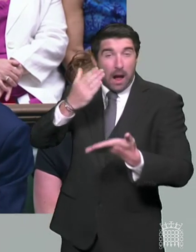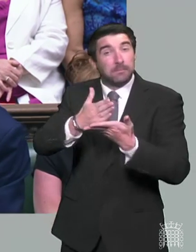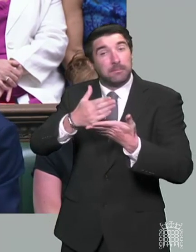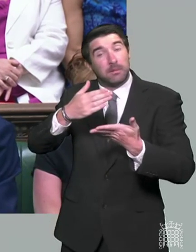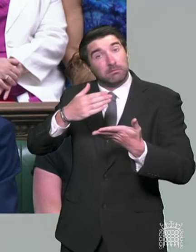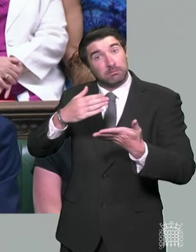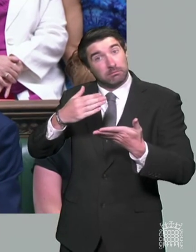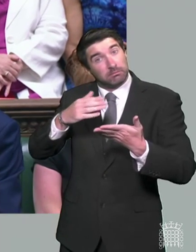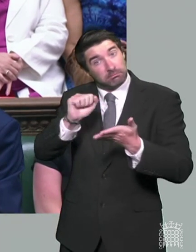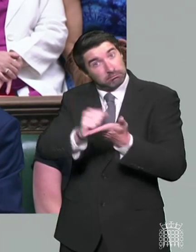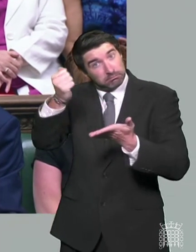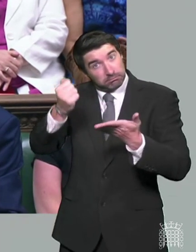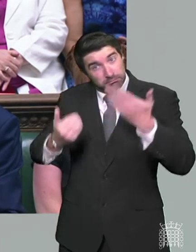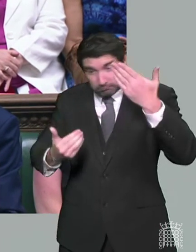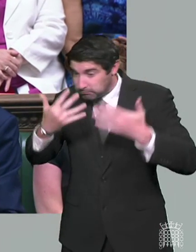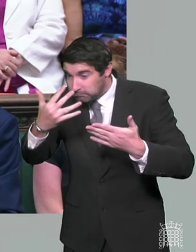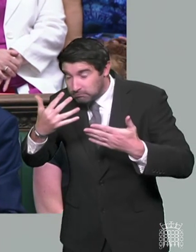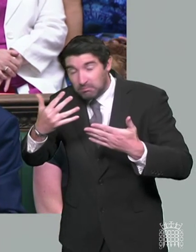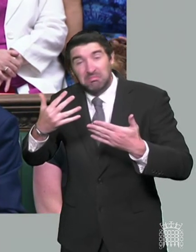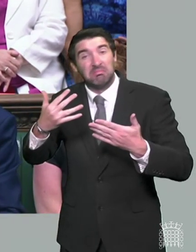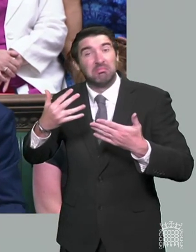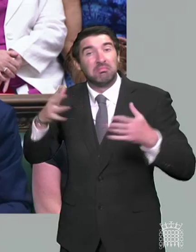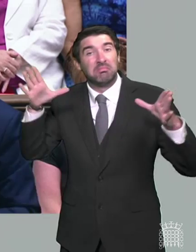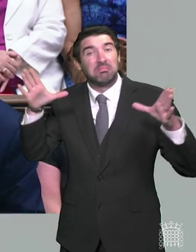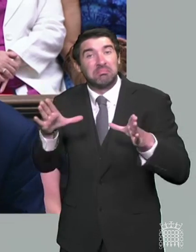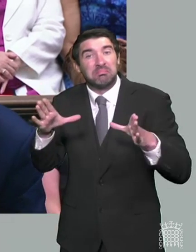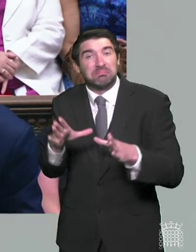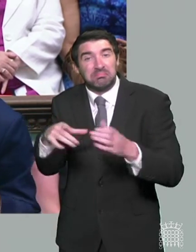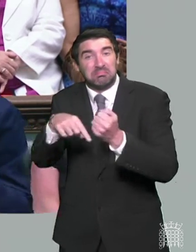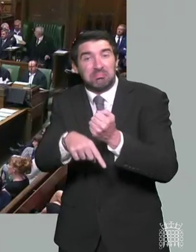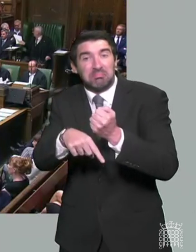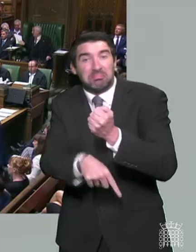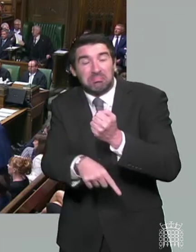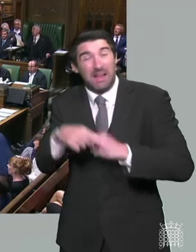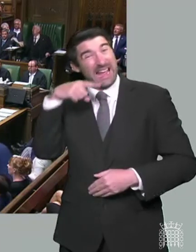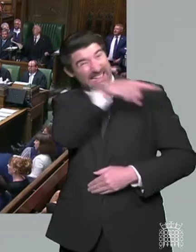How does it help Britain to have an ostrich Prime Minister with his head in the sand?